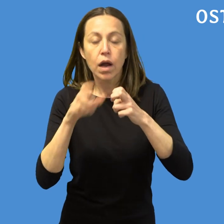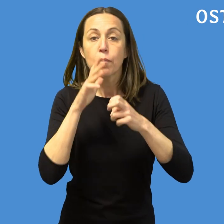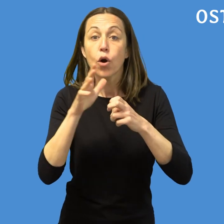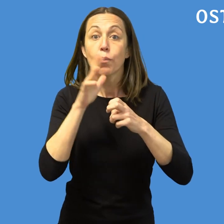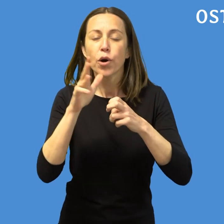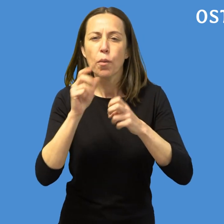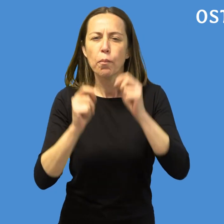motivo